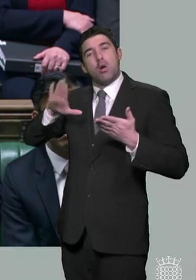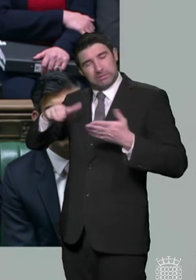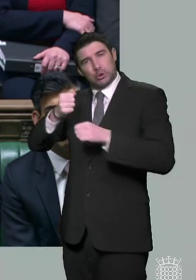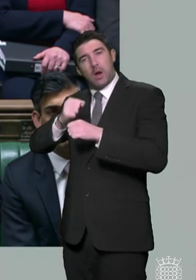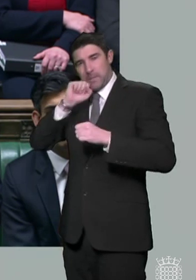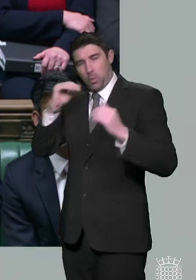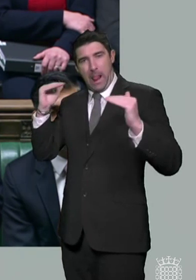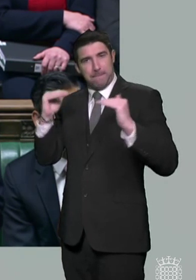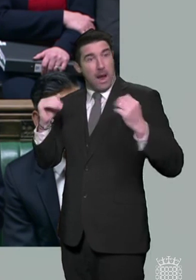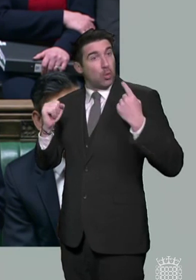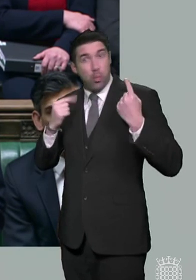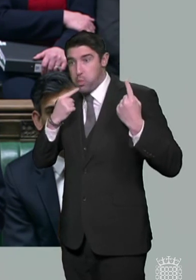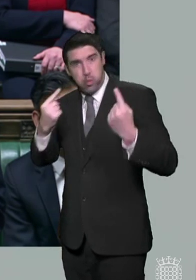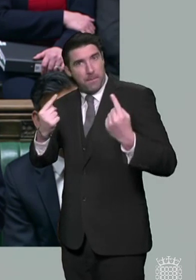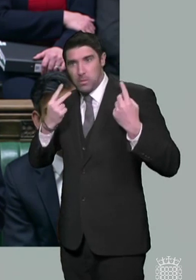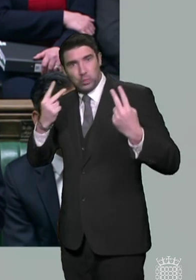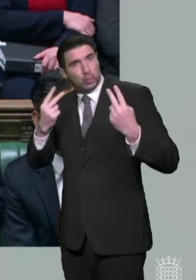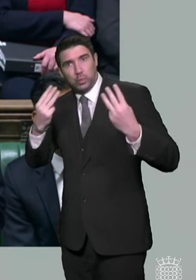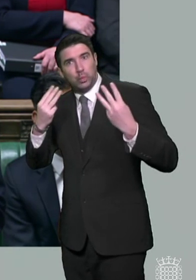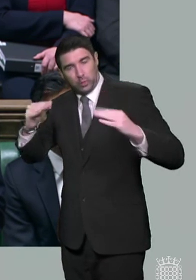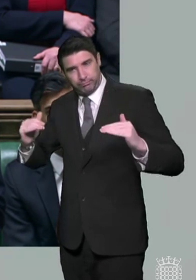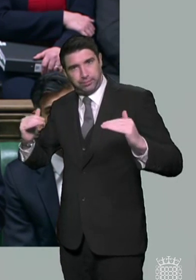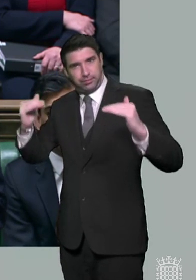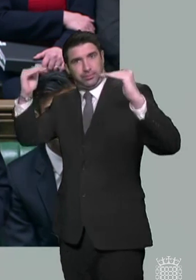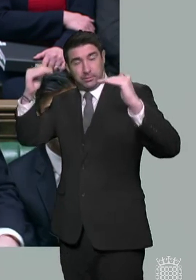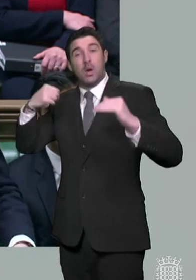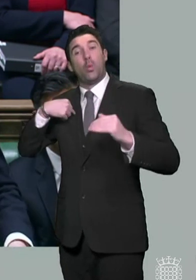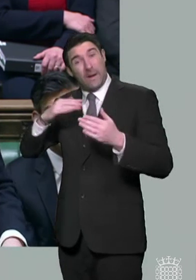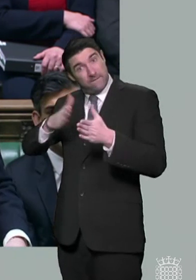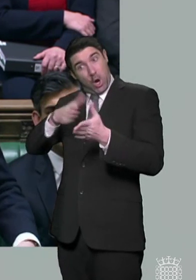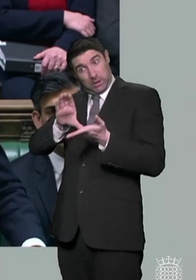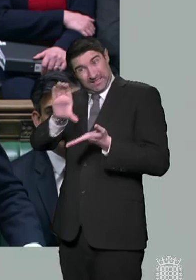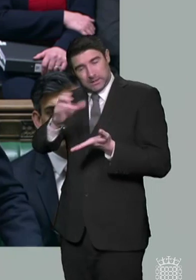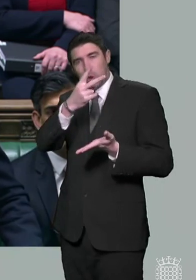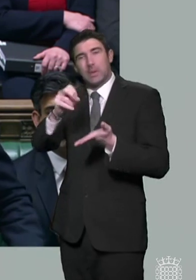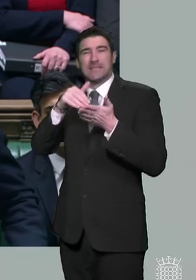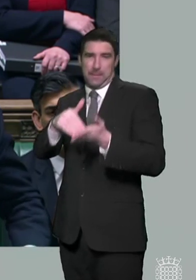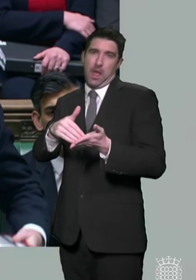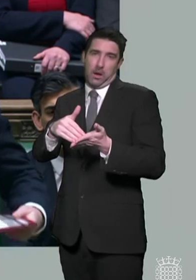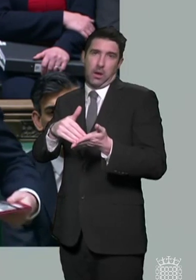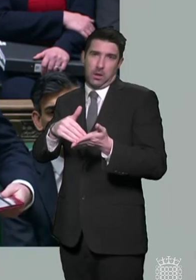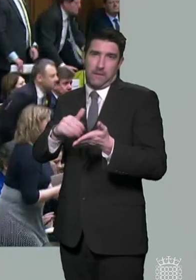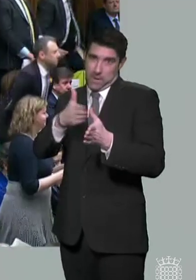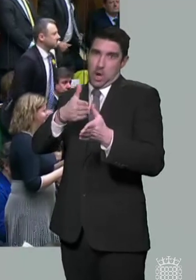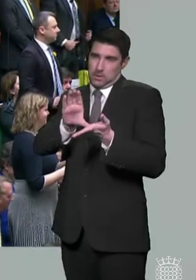This morning I had meetings with ministerial colleagues and others. In addition to my duties in this House, I shall have further such meetings later today.